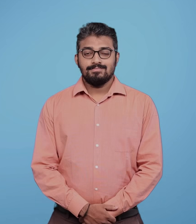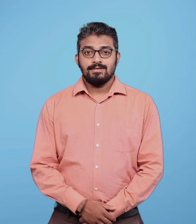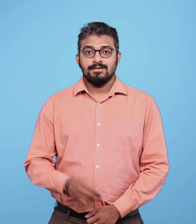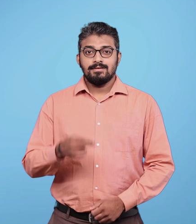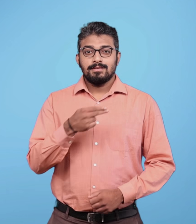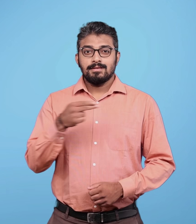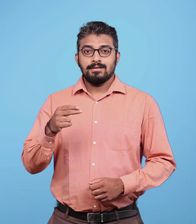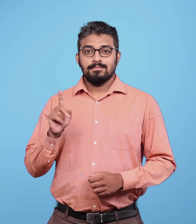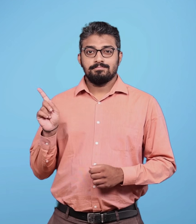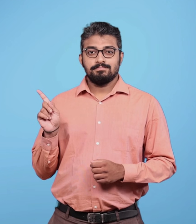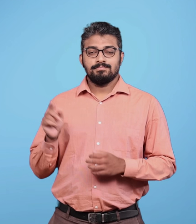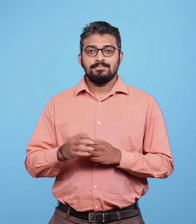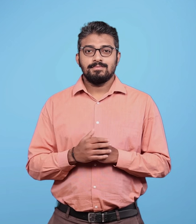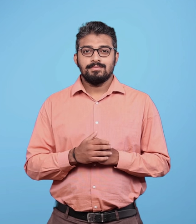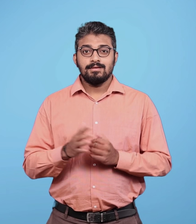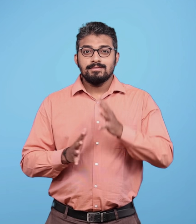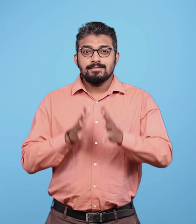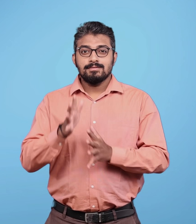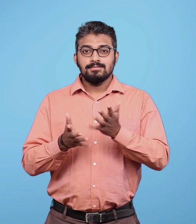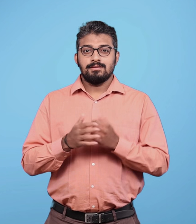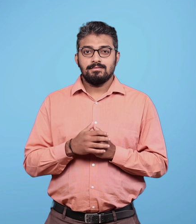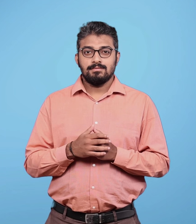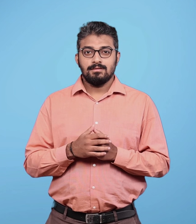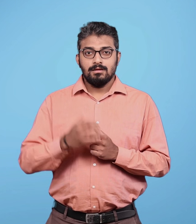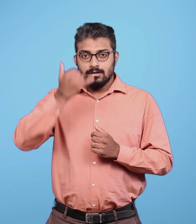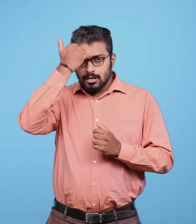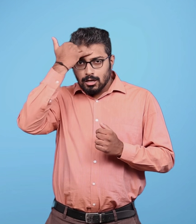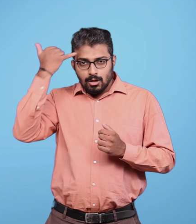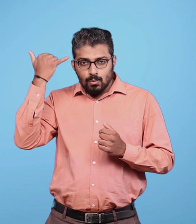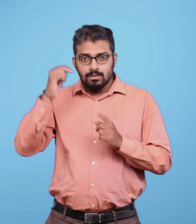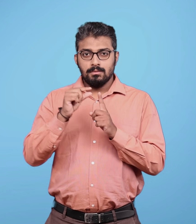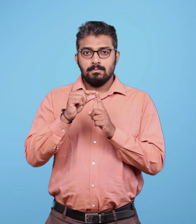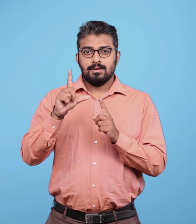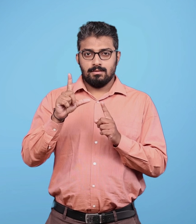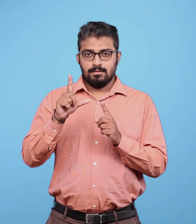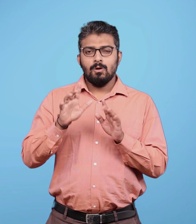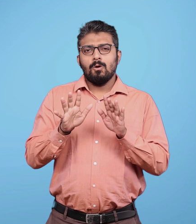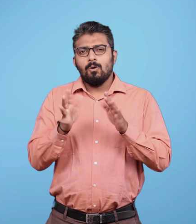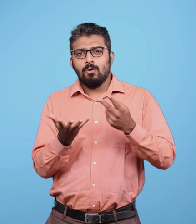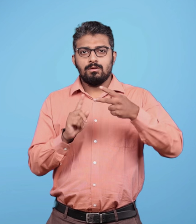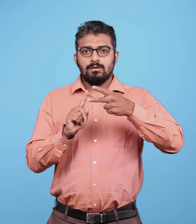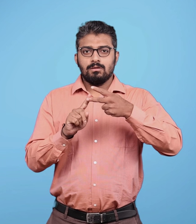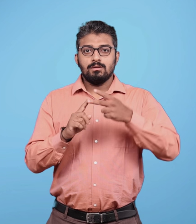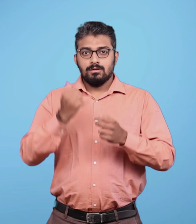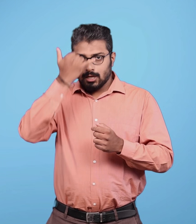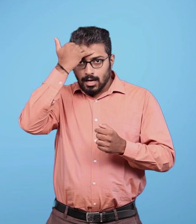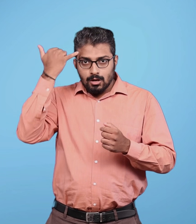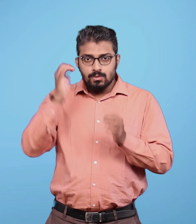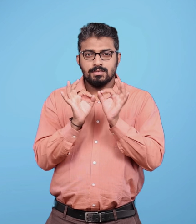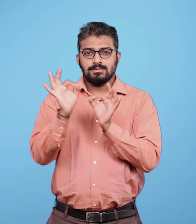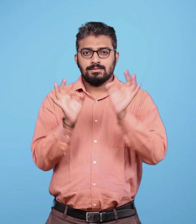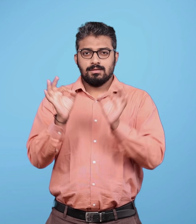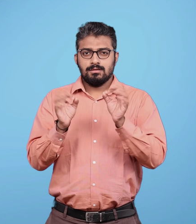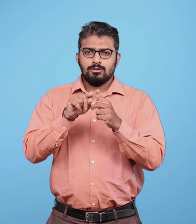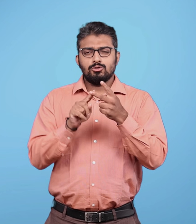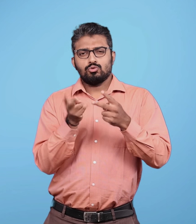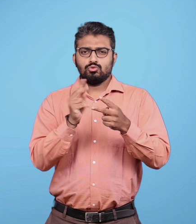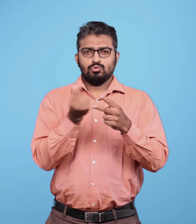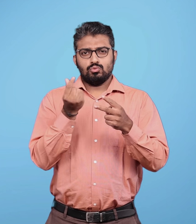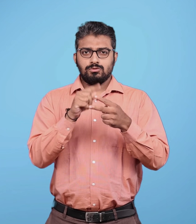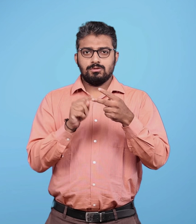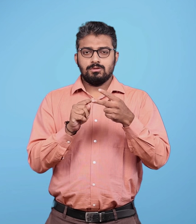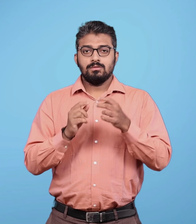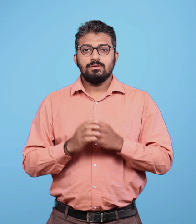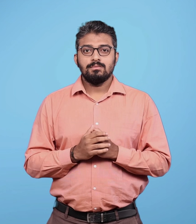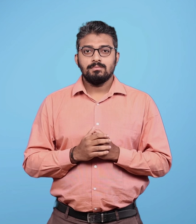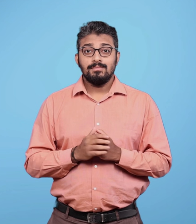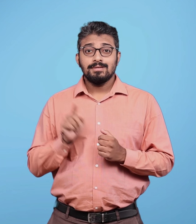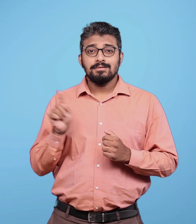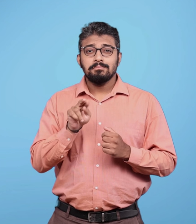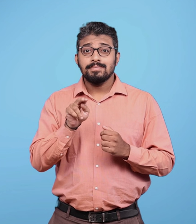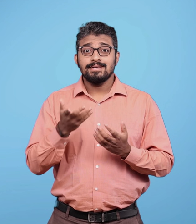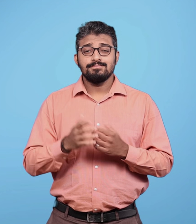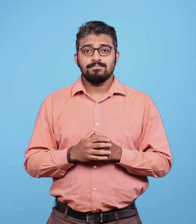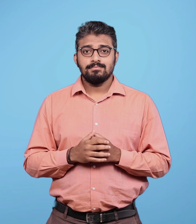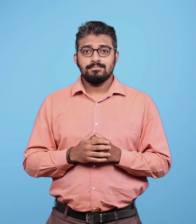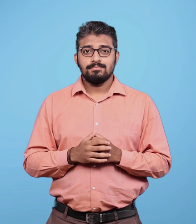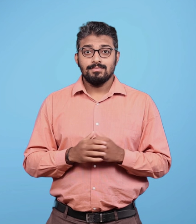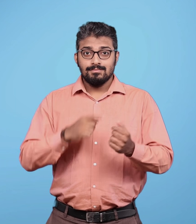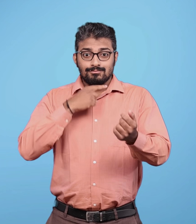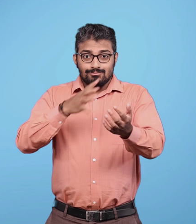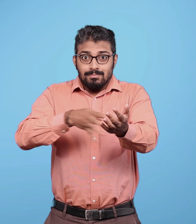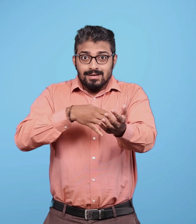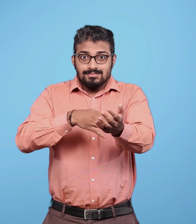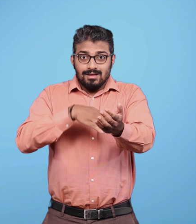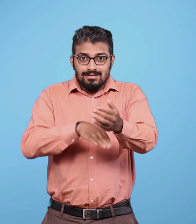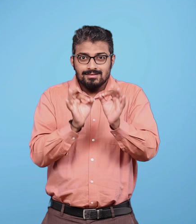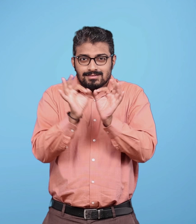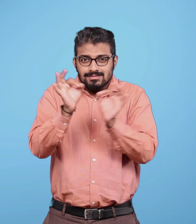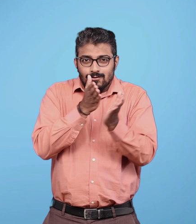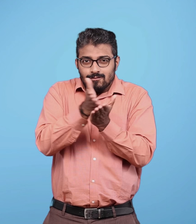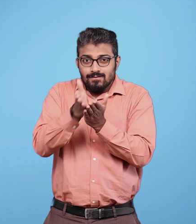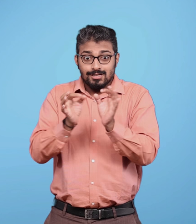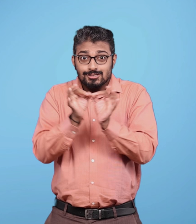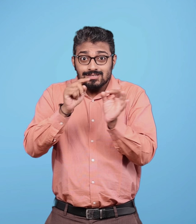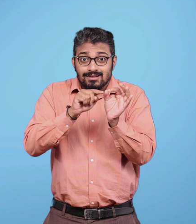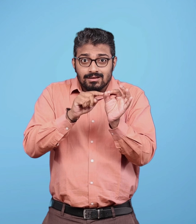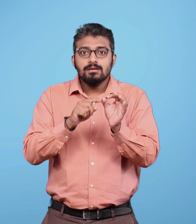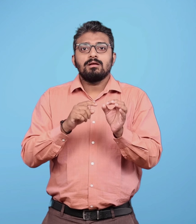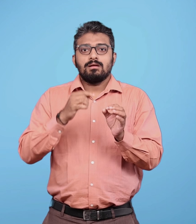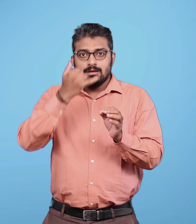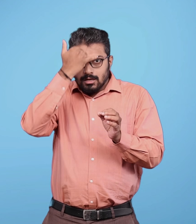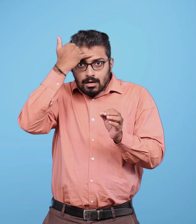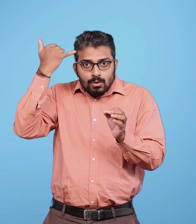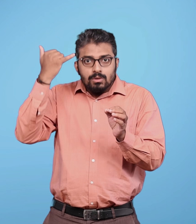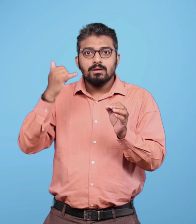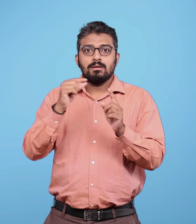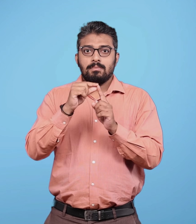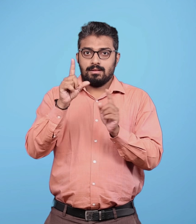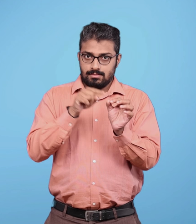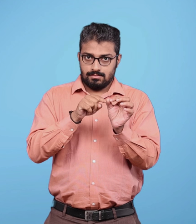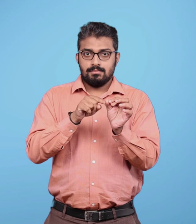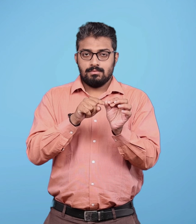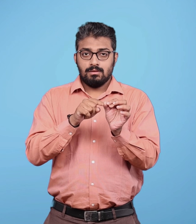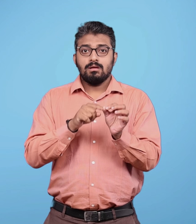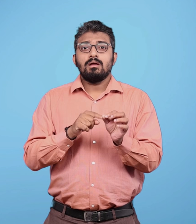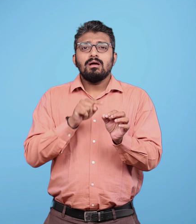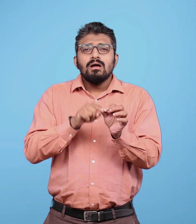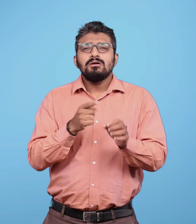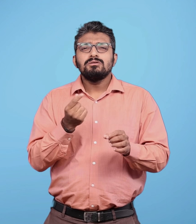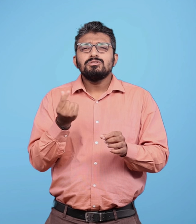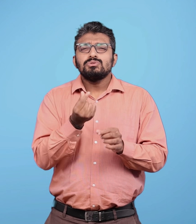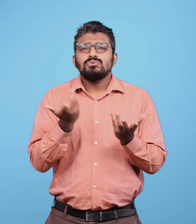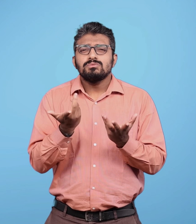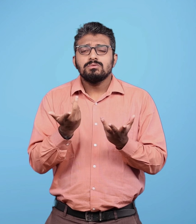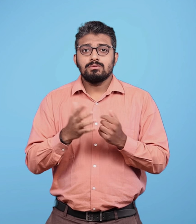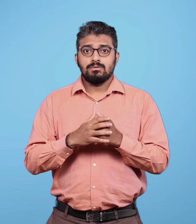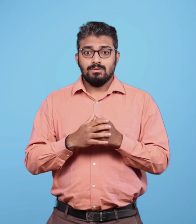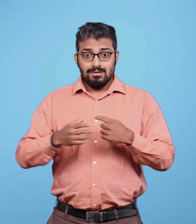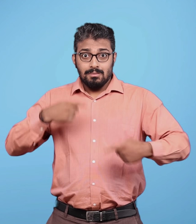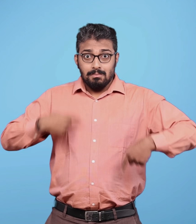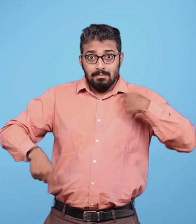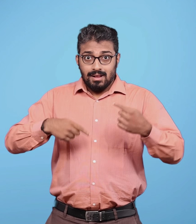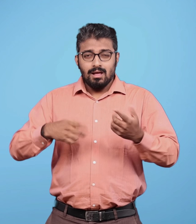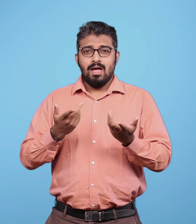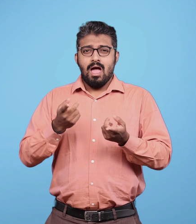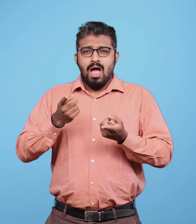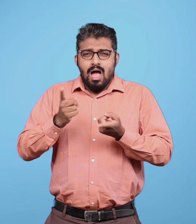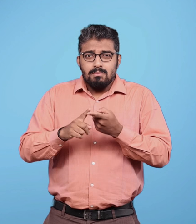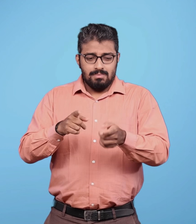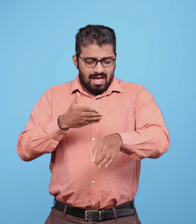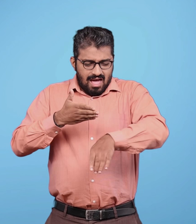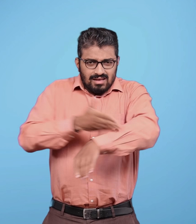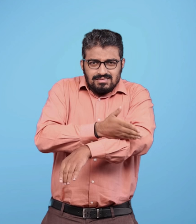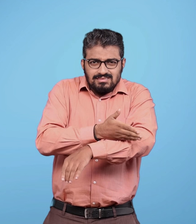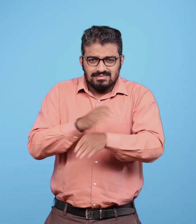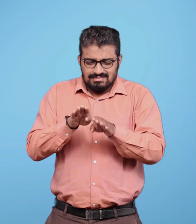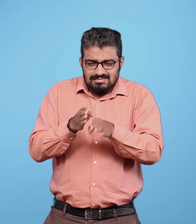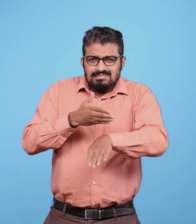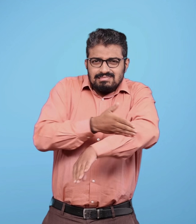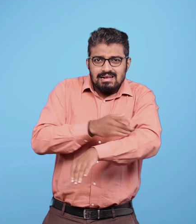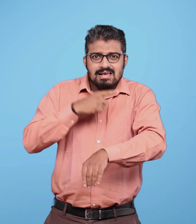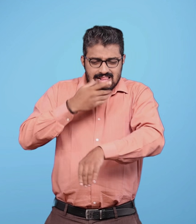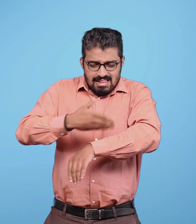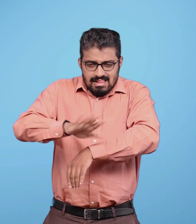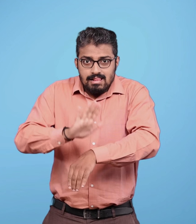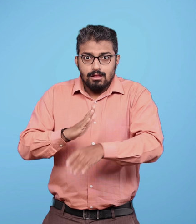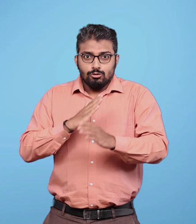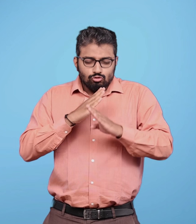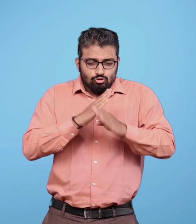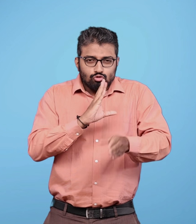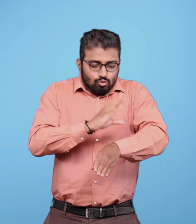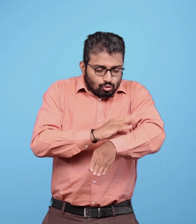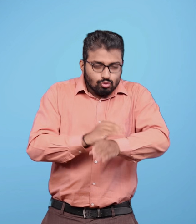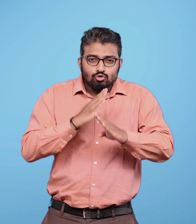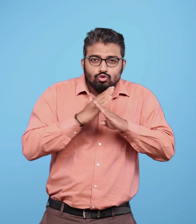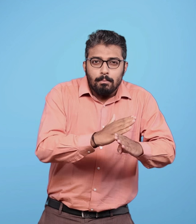platelet This is the sign for platelets. Platelets are a type of cell found in our blood. They help in clotting of our blood when we get injured to stop the blood flow.